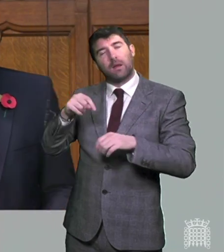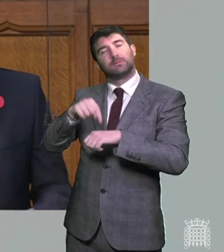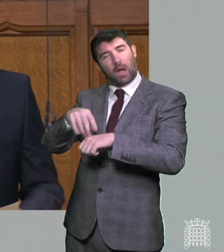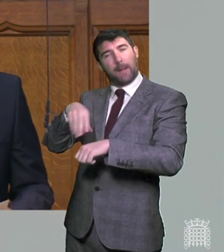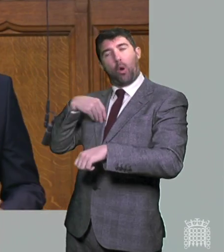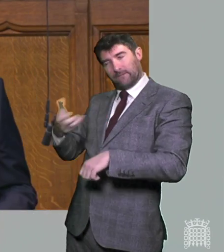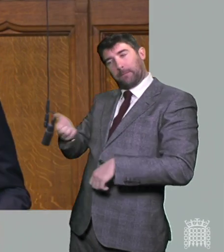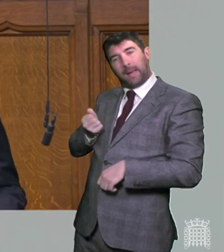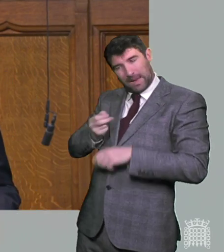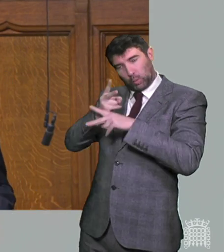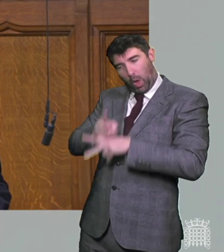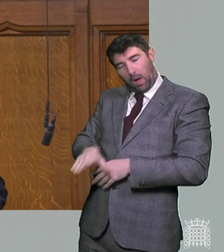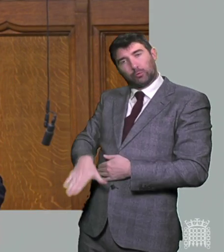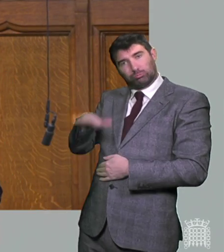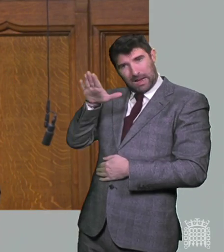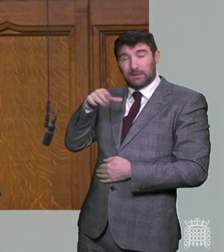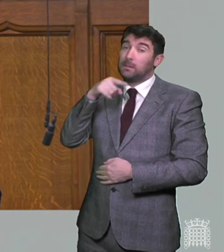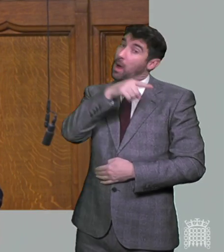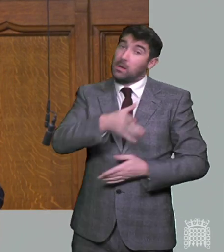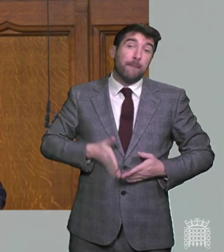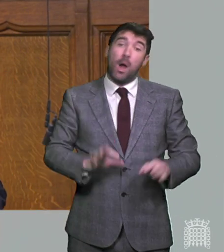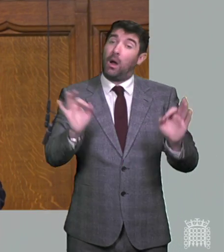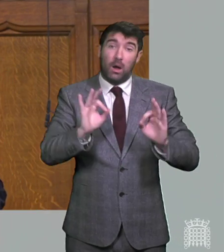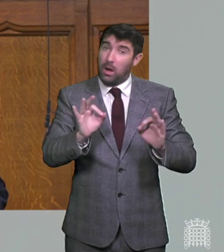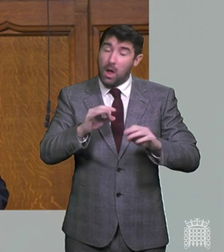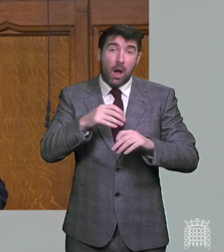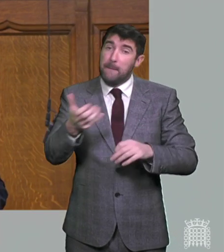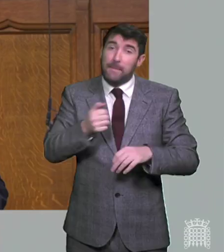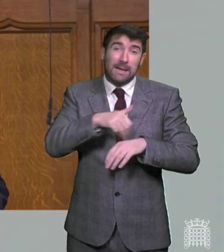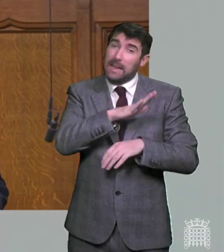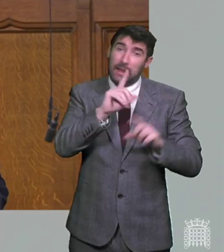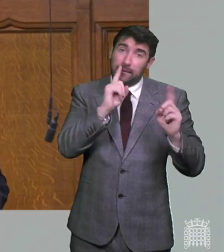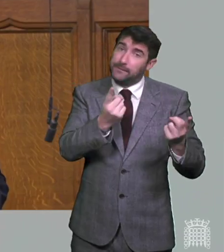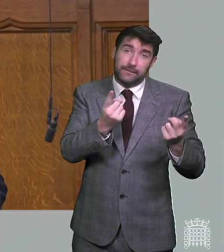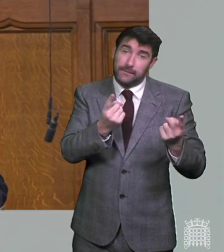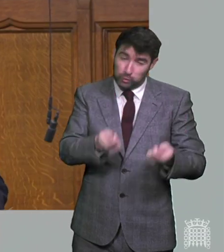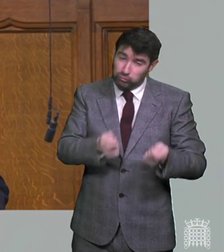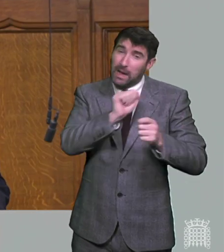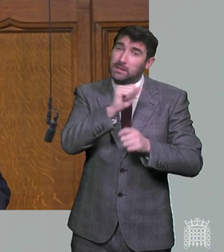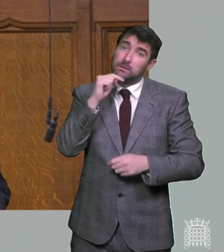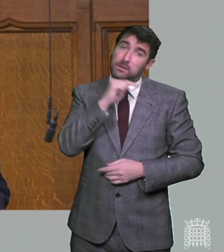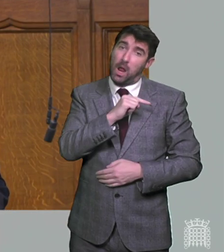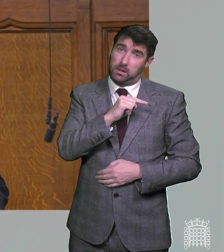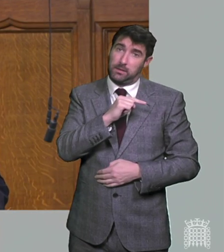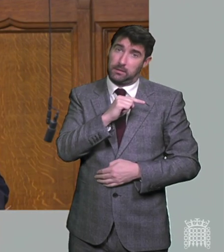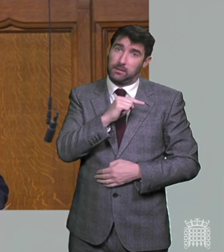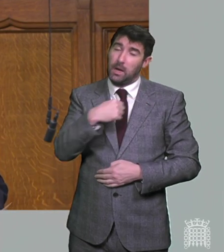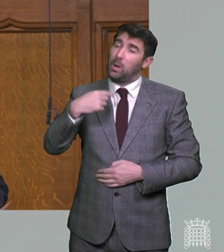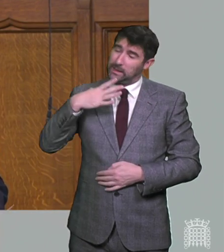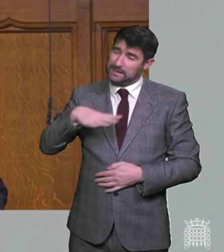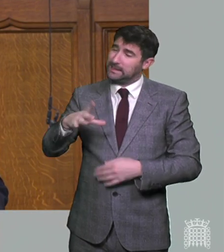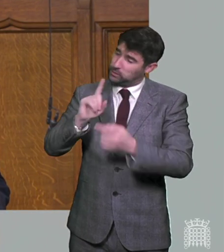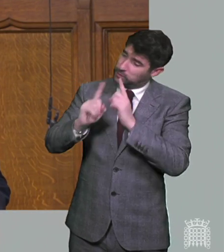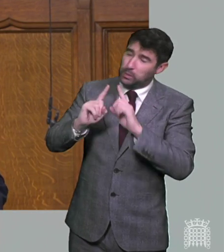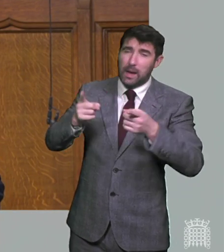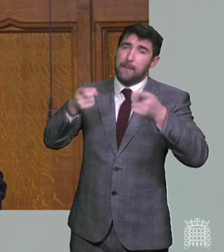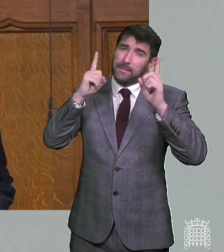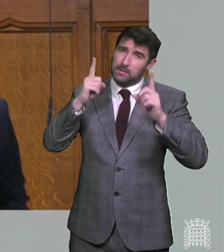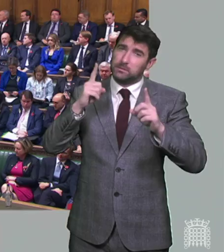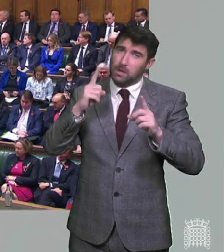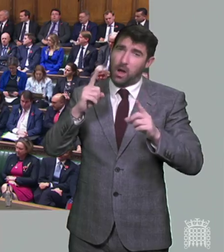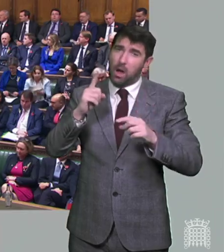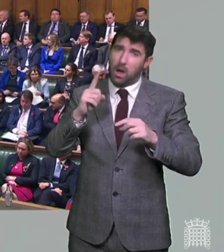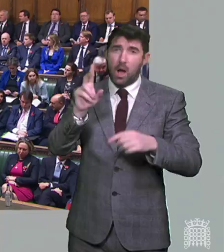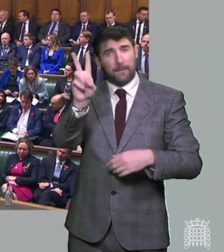Will the Prime Minister ensure that my constituent and I can meet the relevant Minister to make sure that we move towards a future where parents are not in this position?